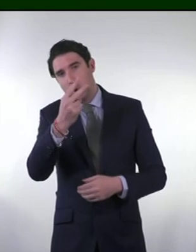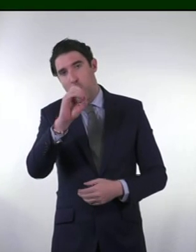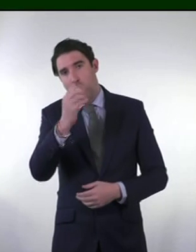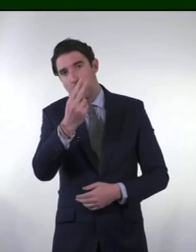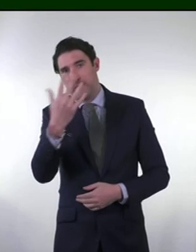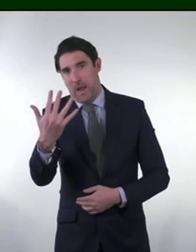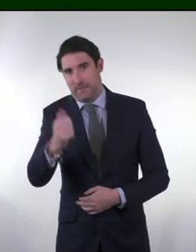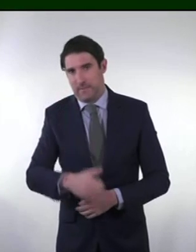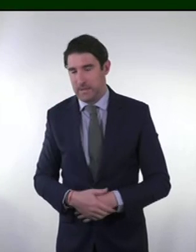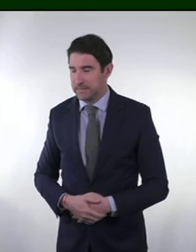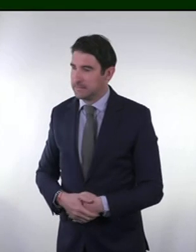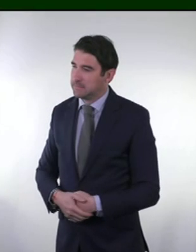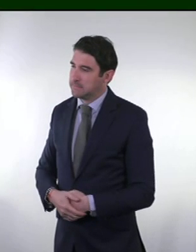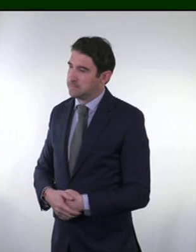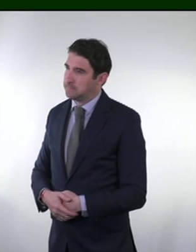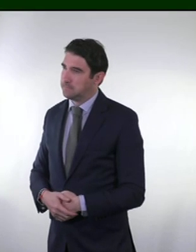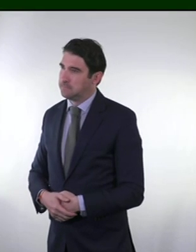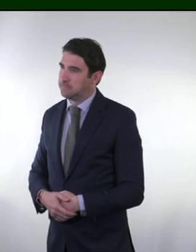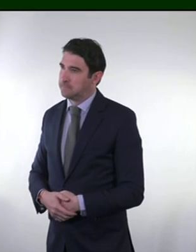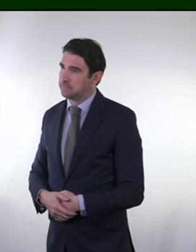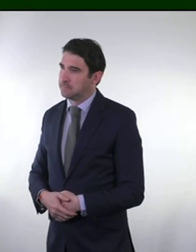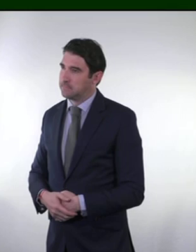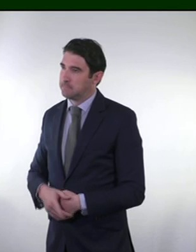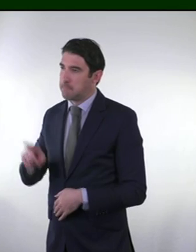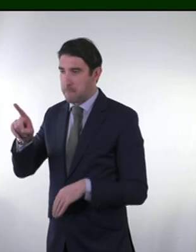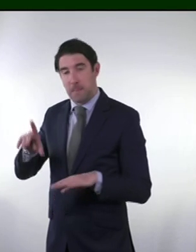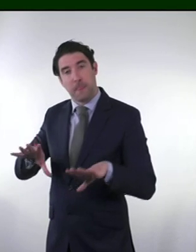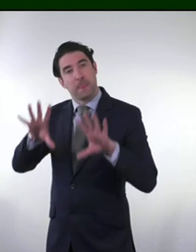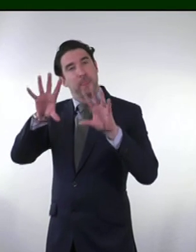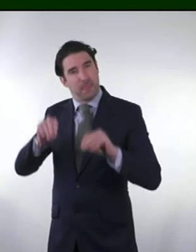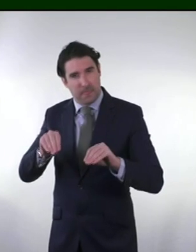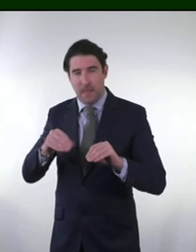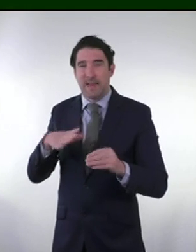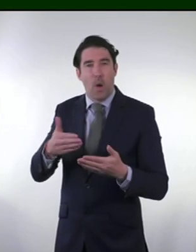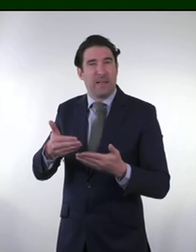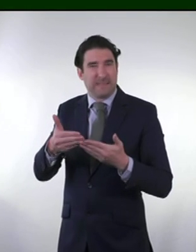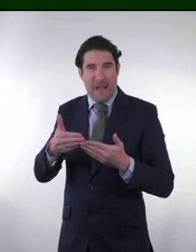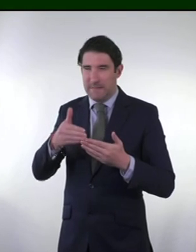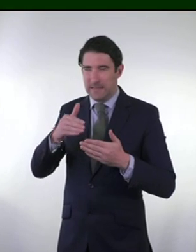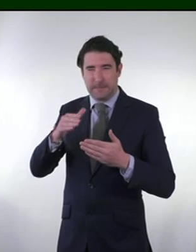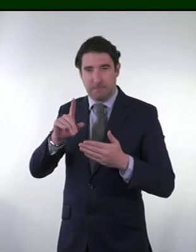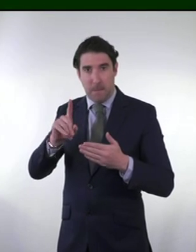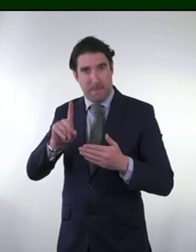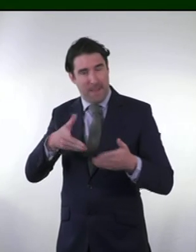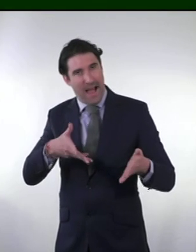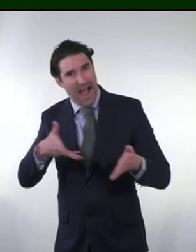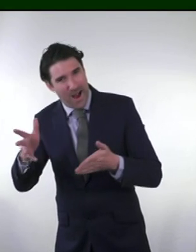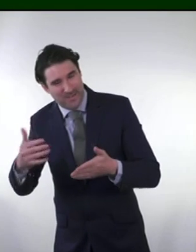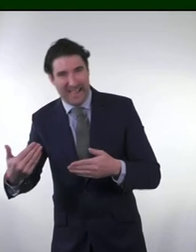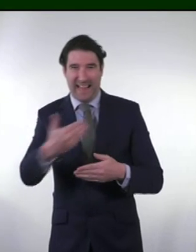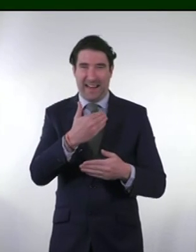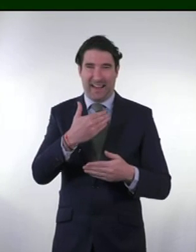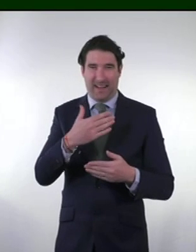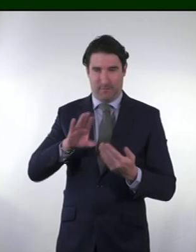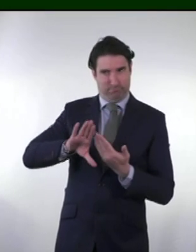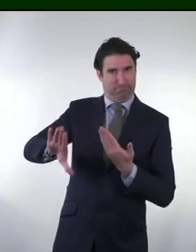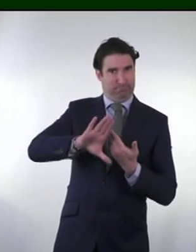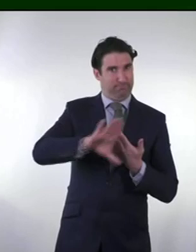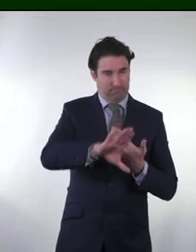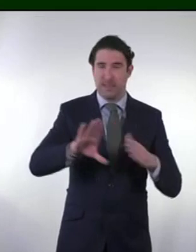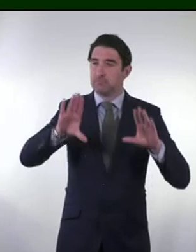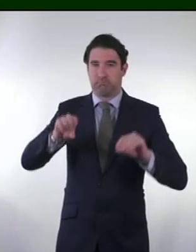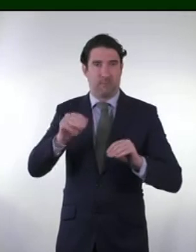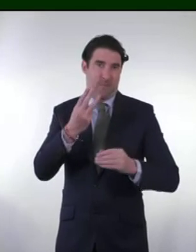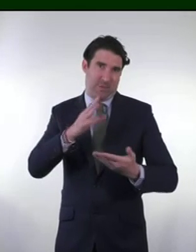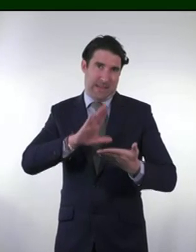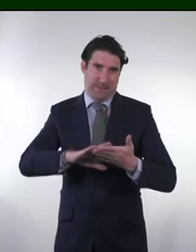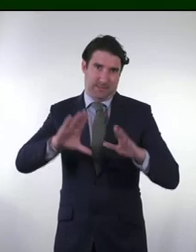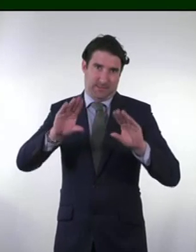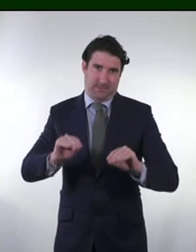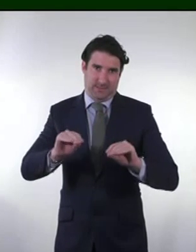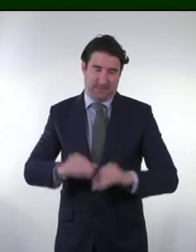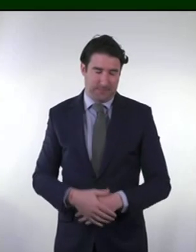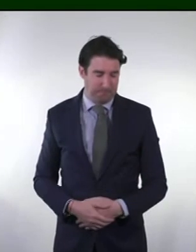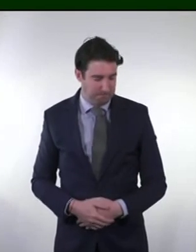In order to allow the safe exit of hon. Members participating in this item of business and the safe arrival of those participating in the next, I am suspending the House for three minutes.